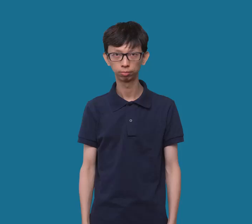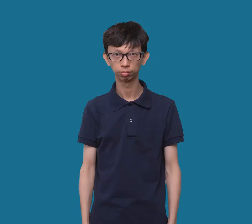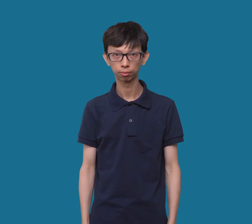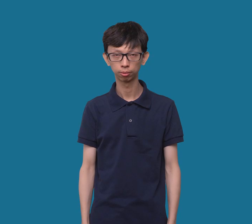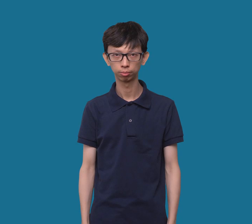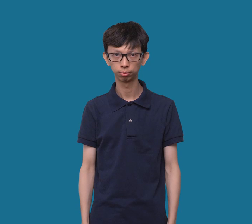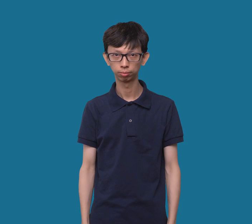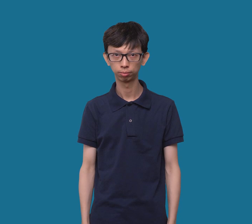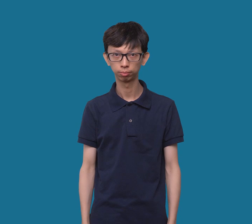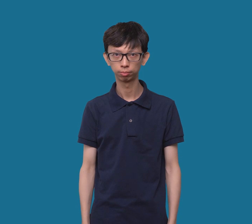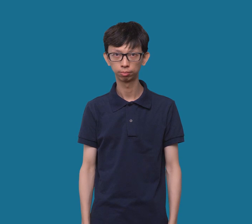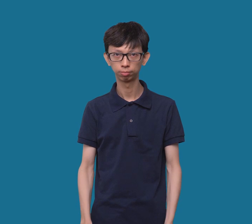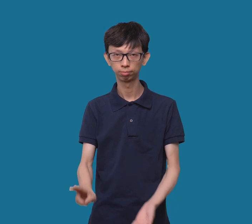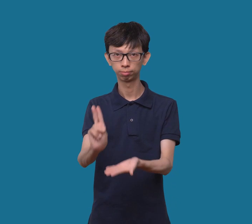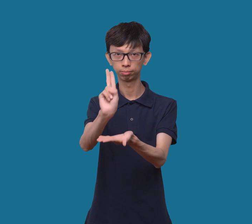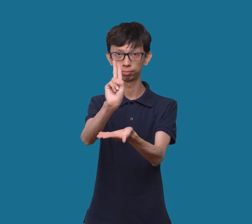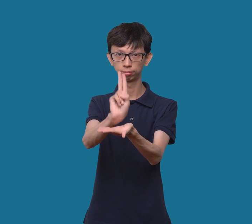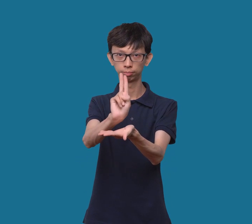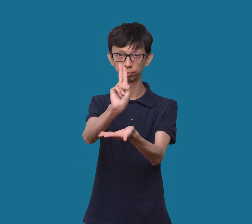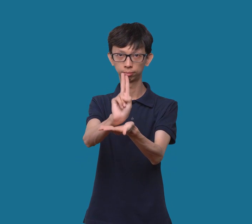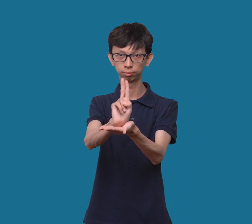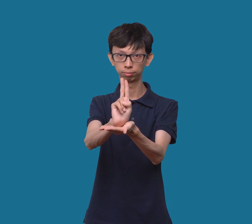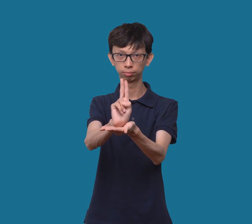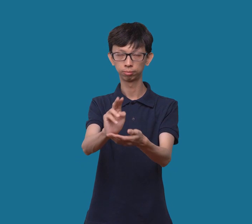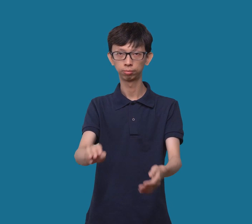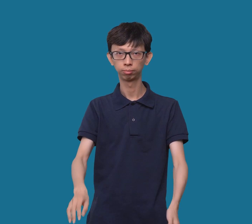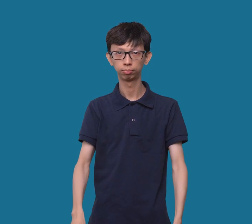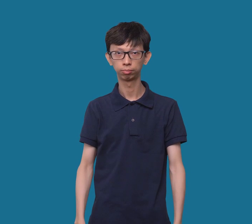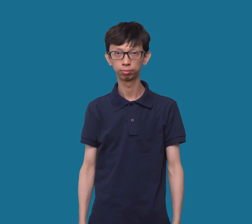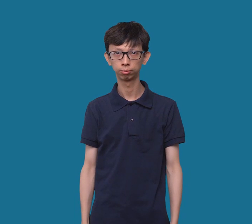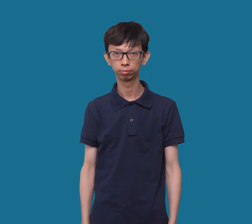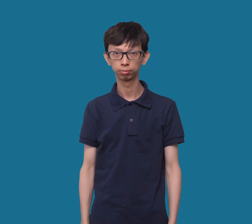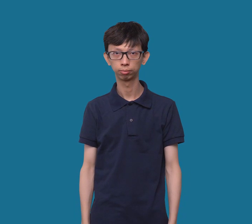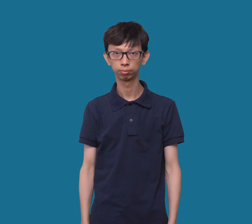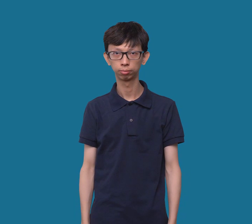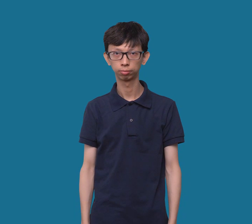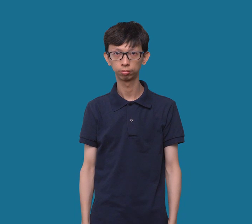ủy ban